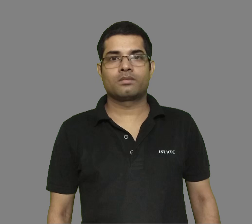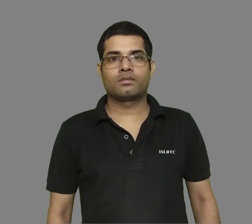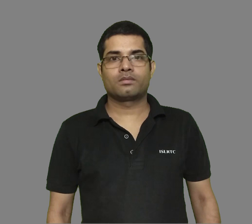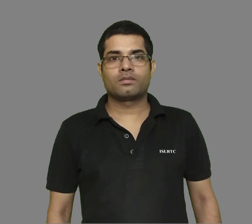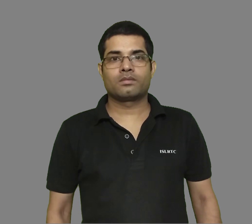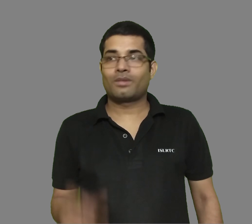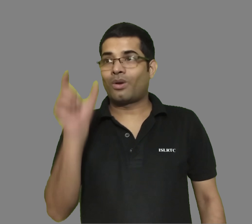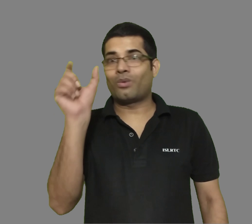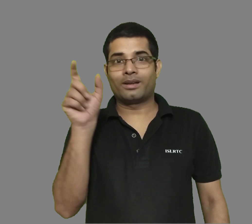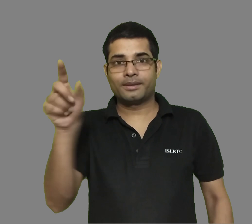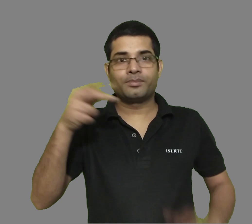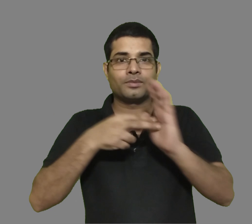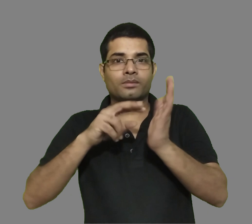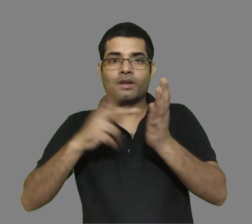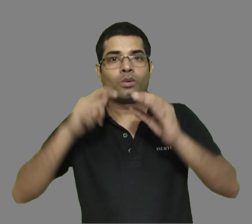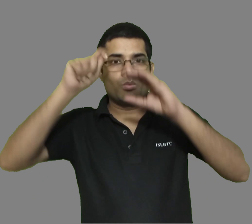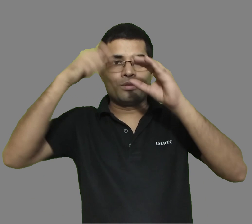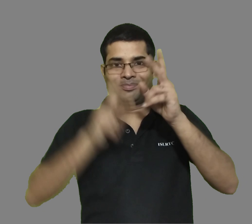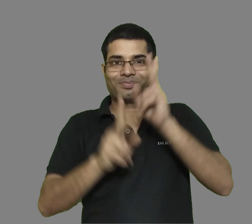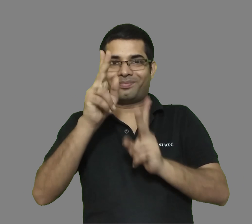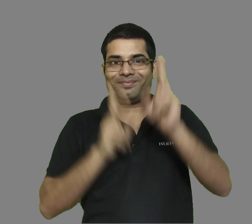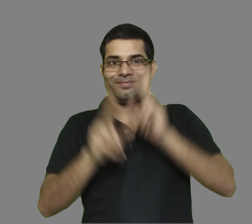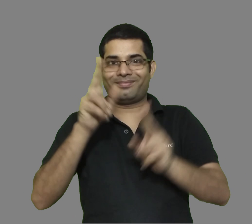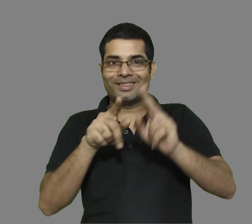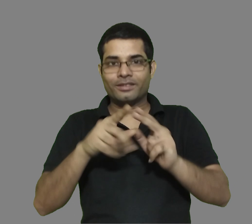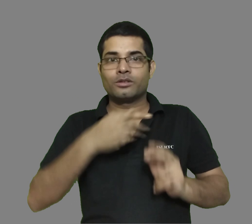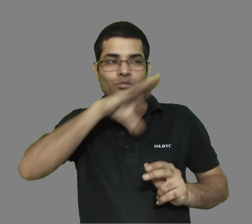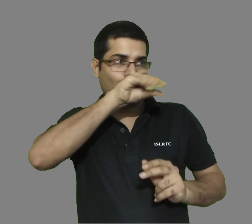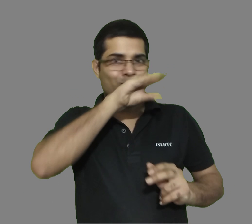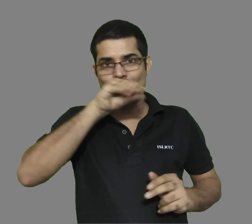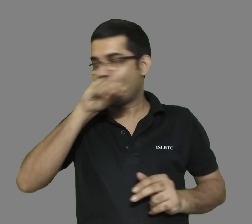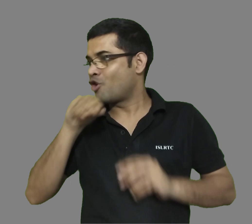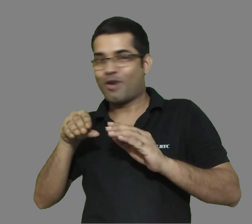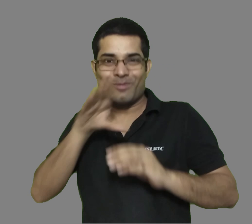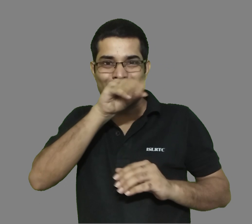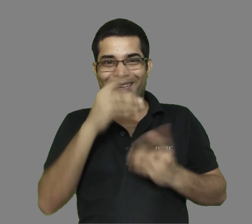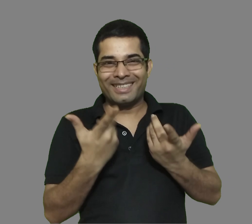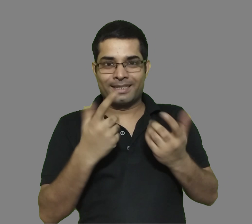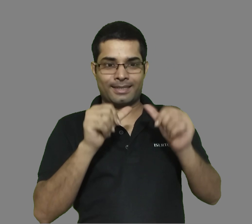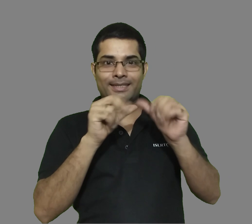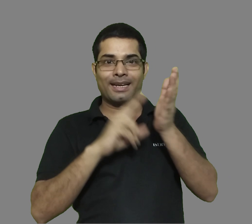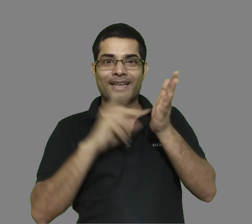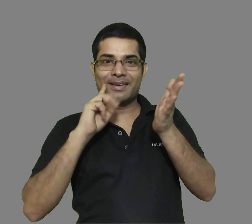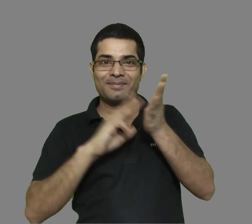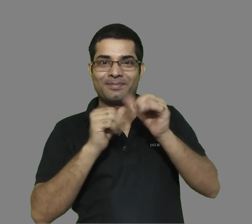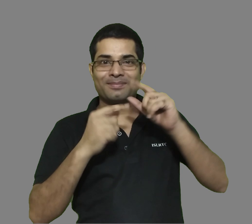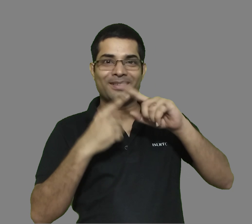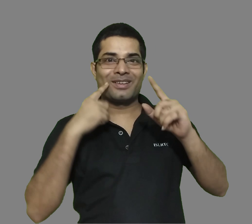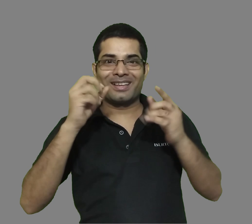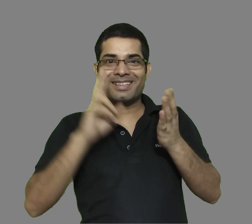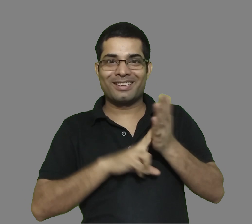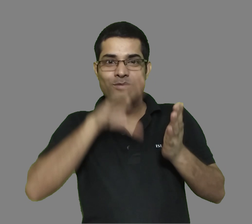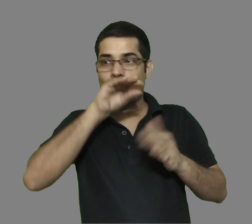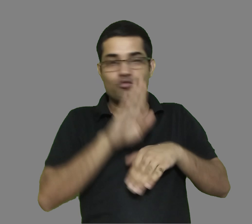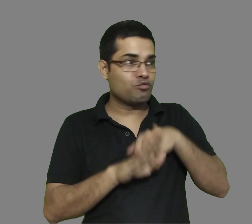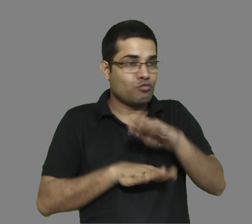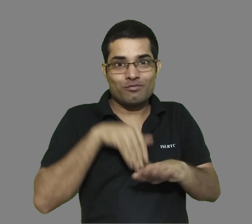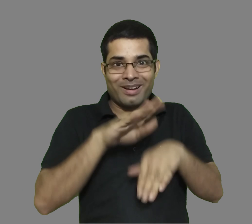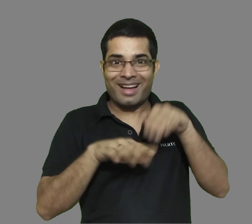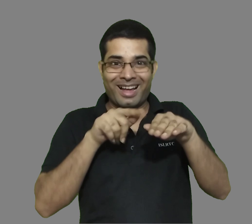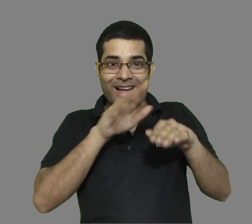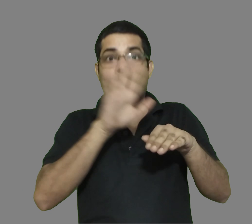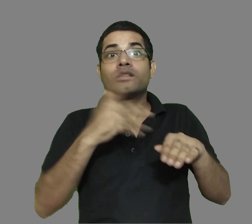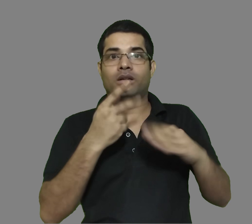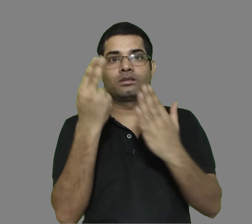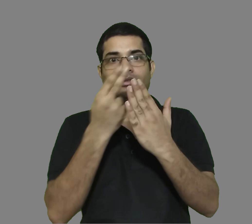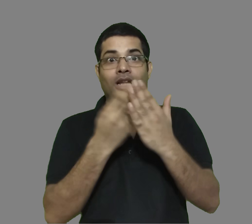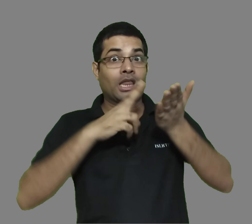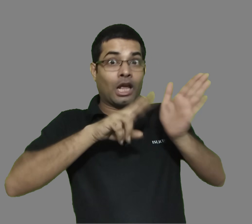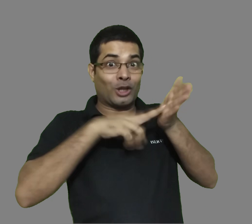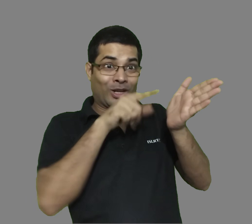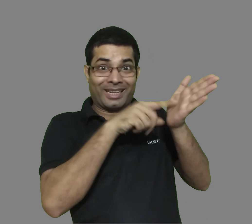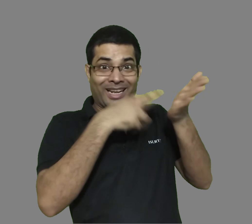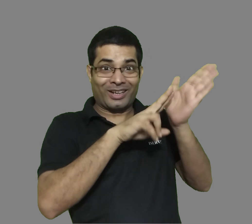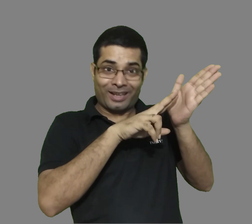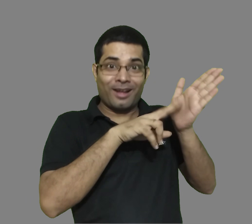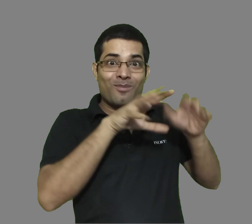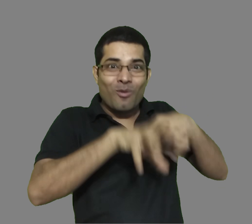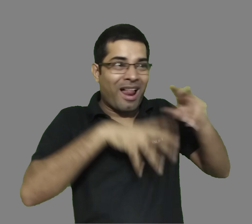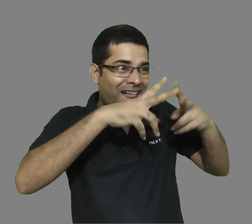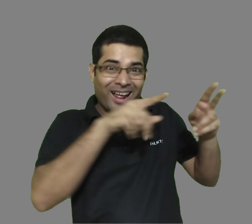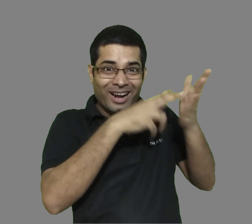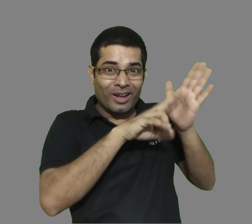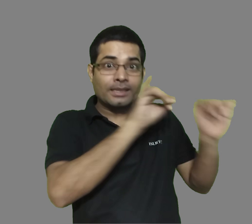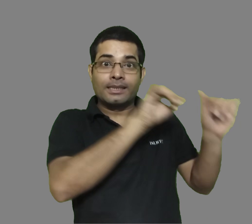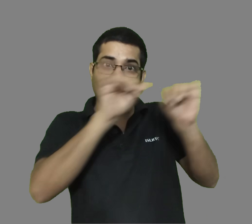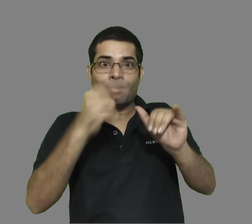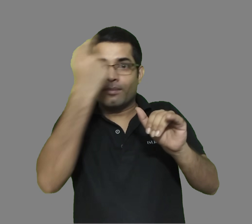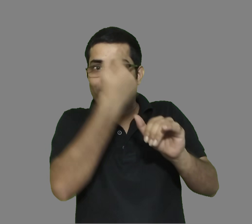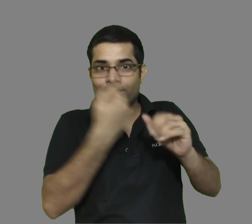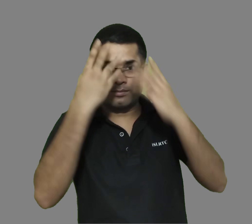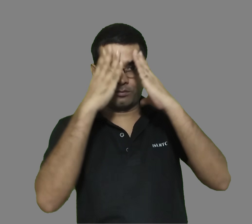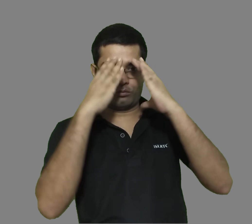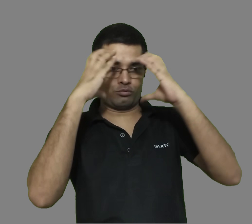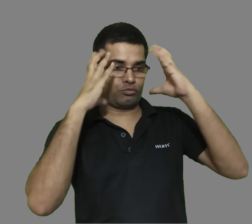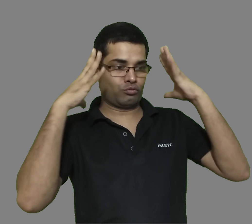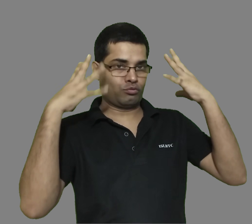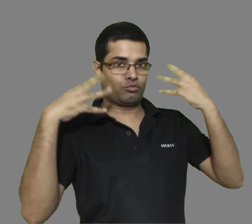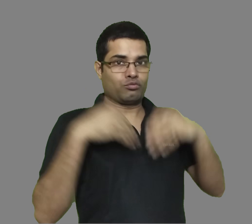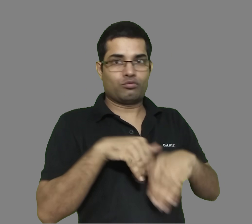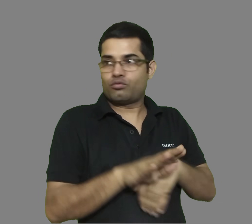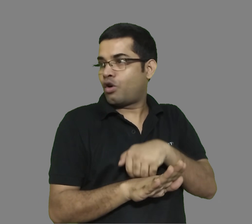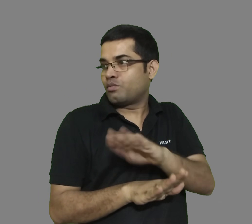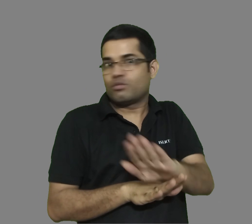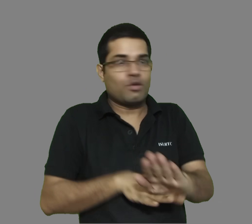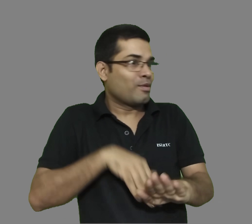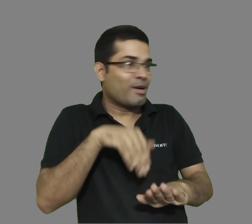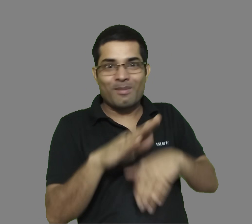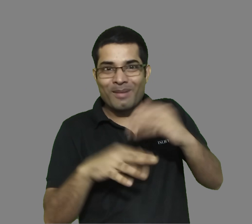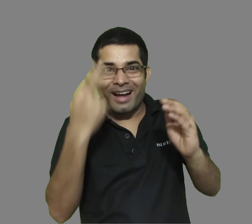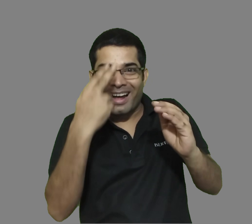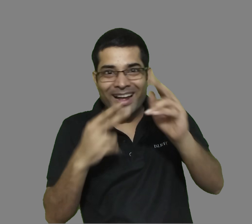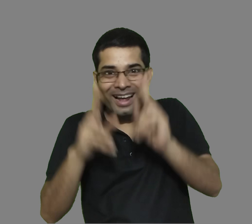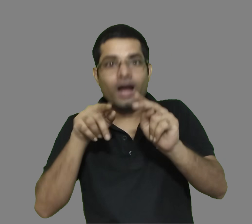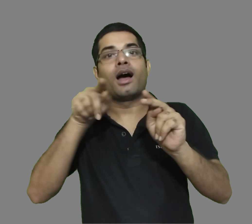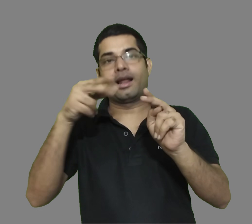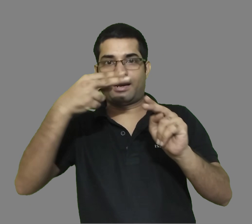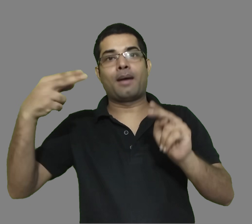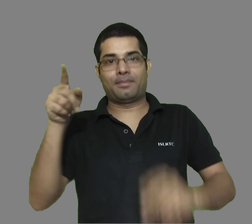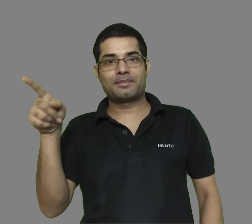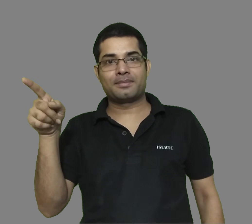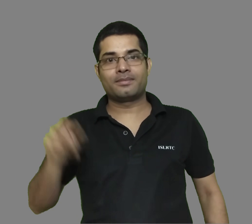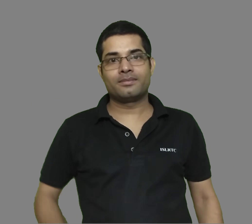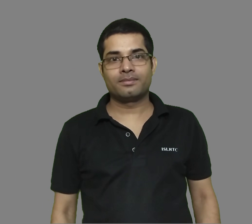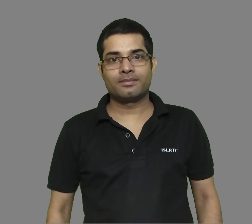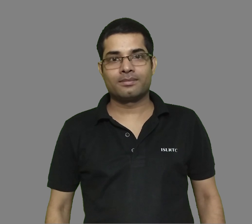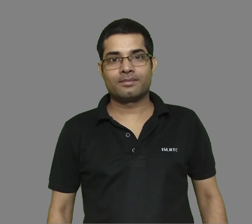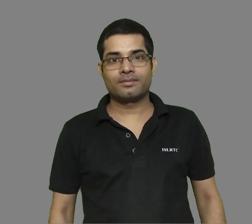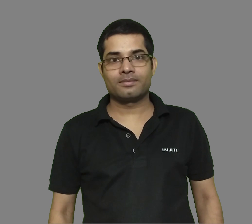Visual Effects